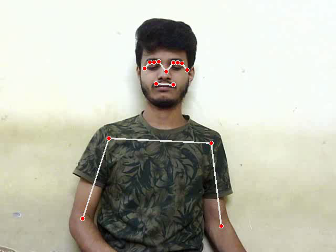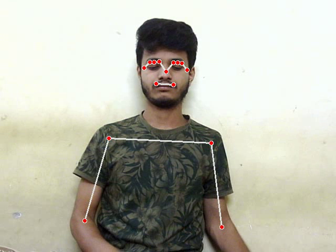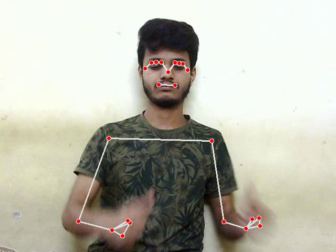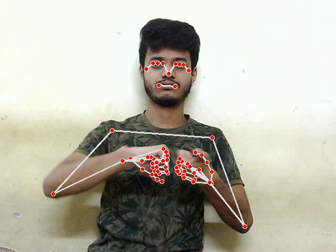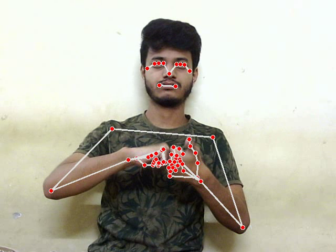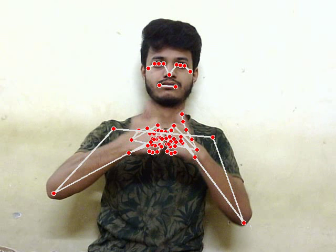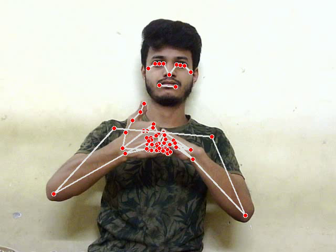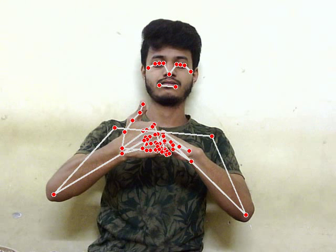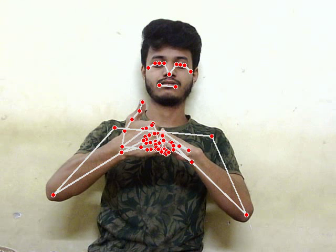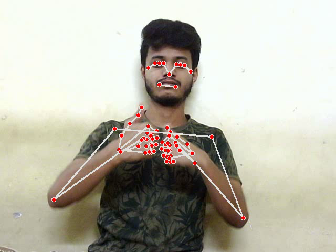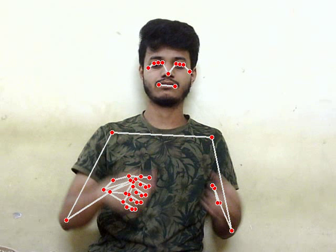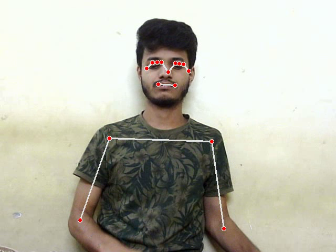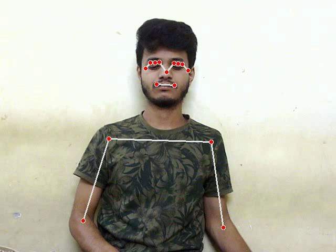how